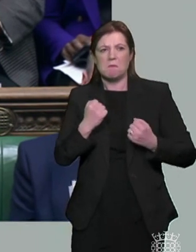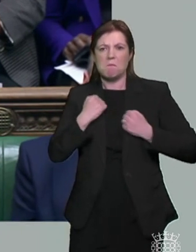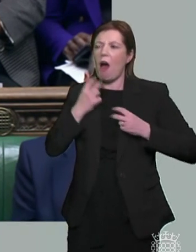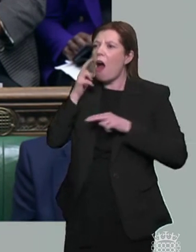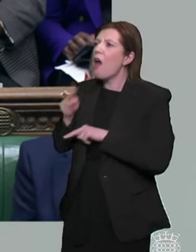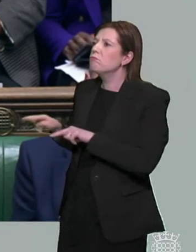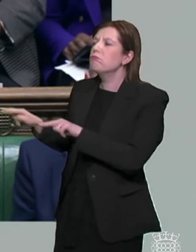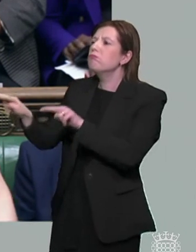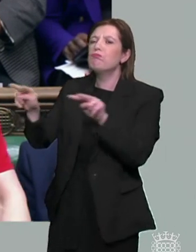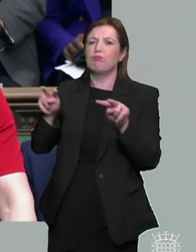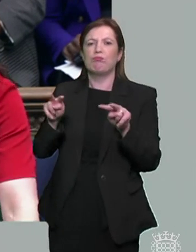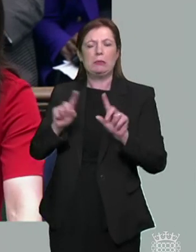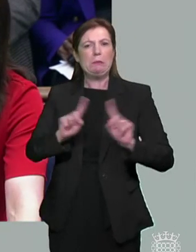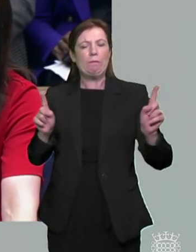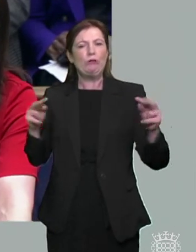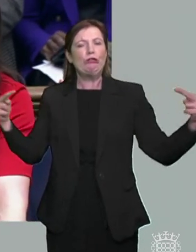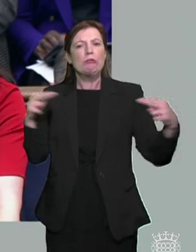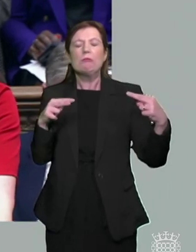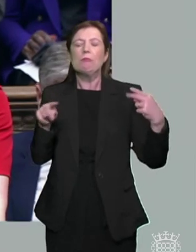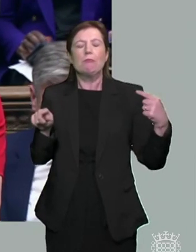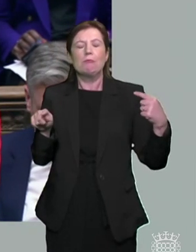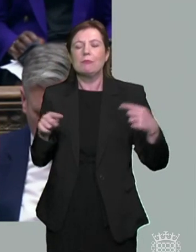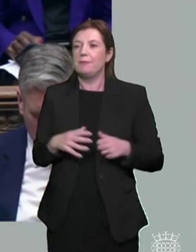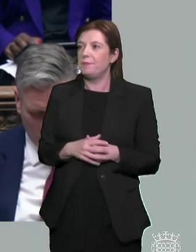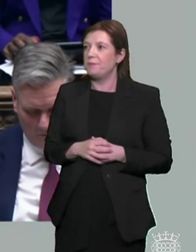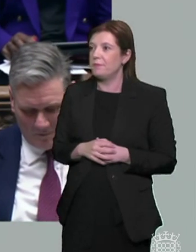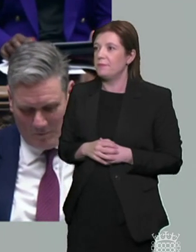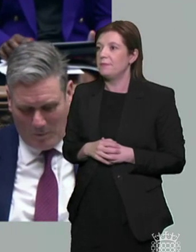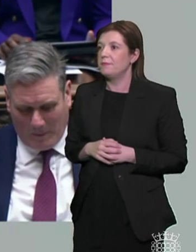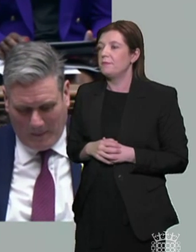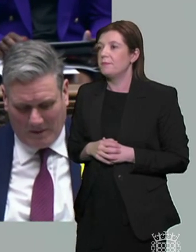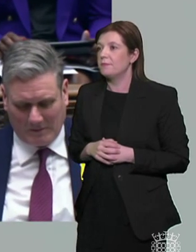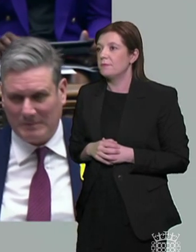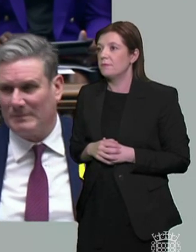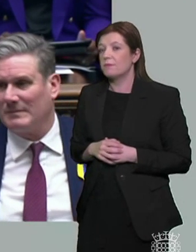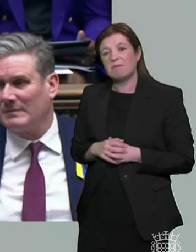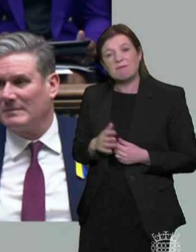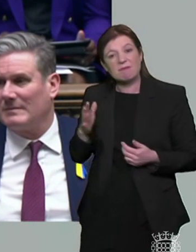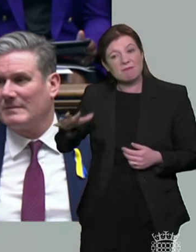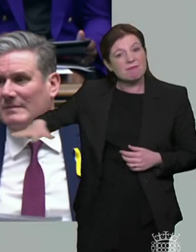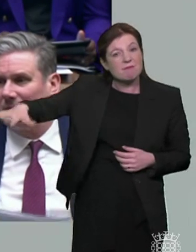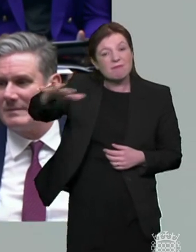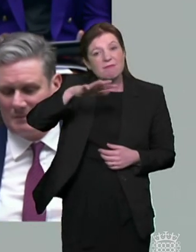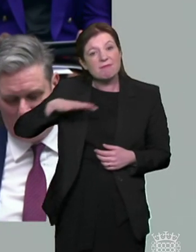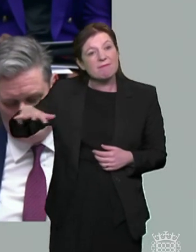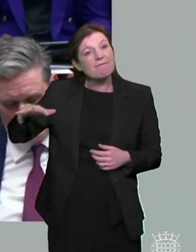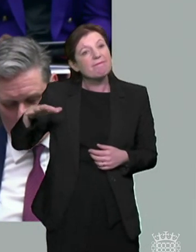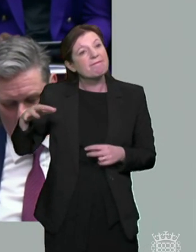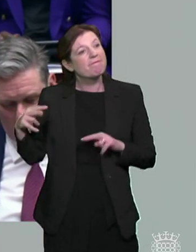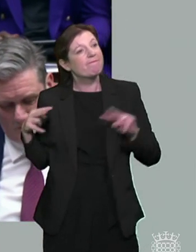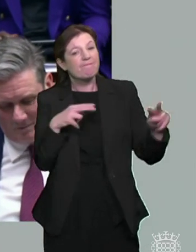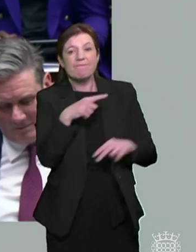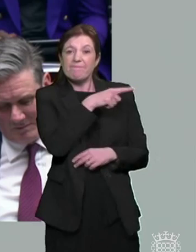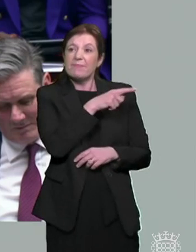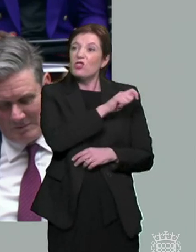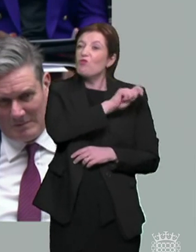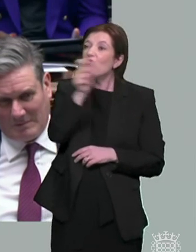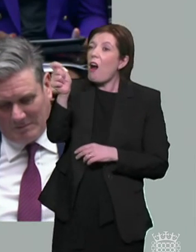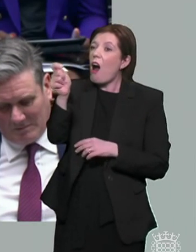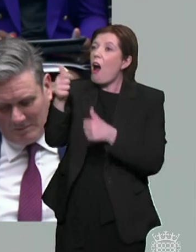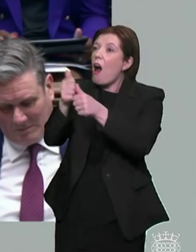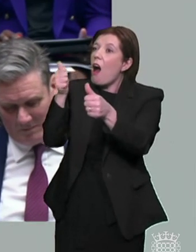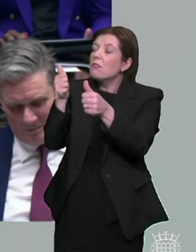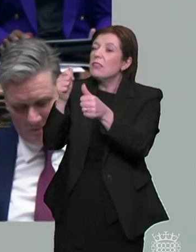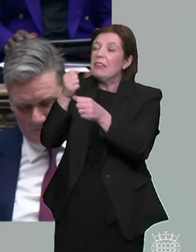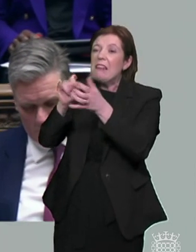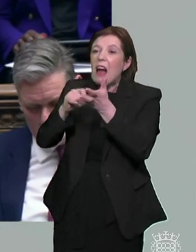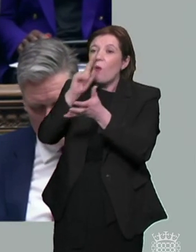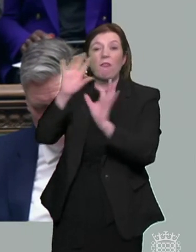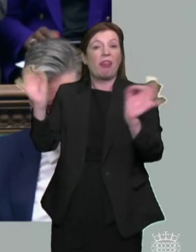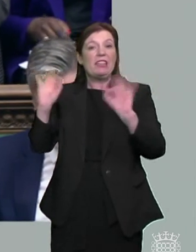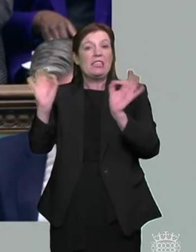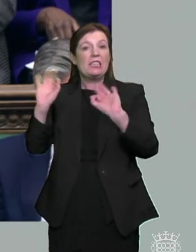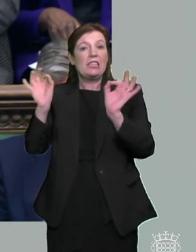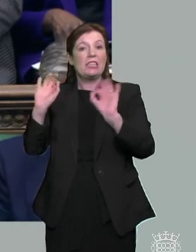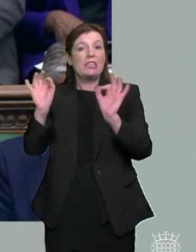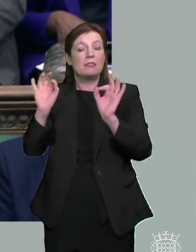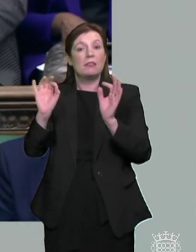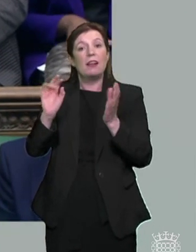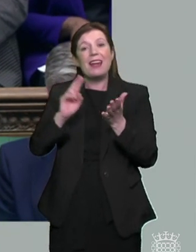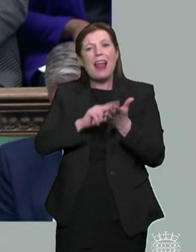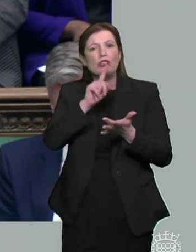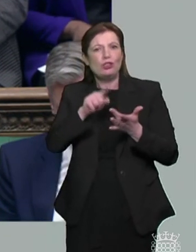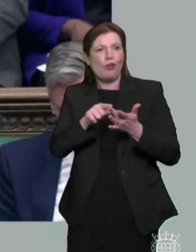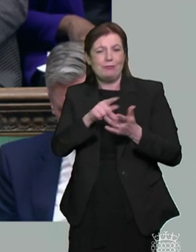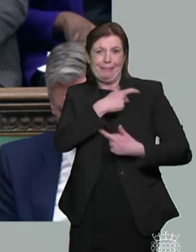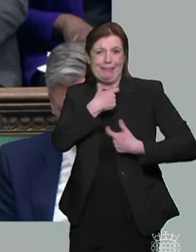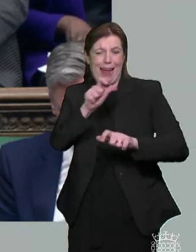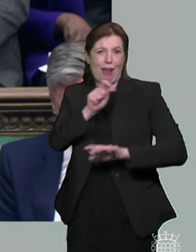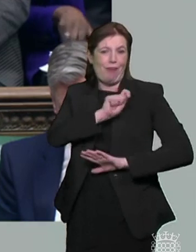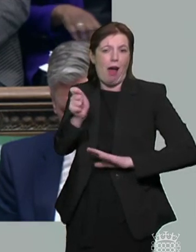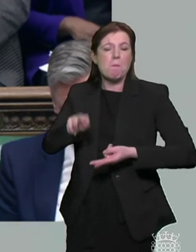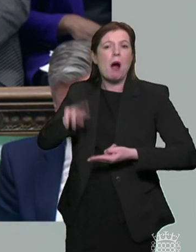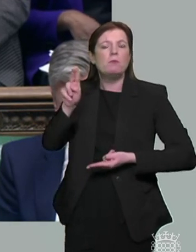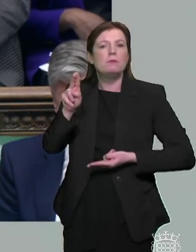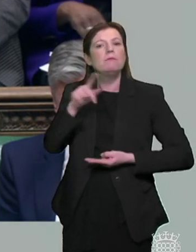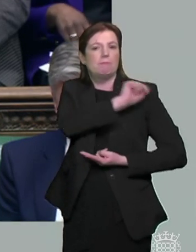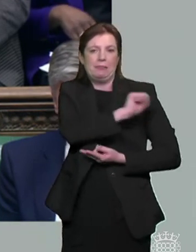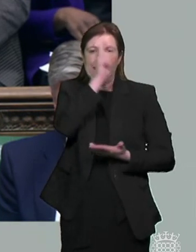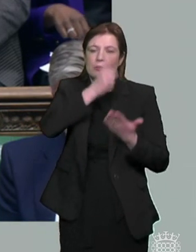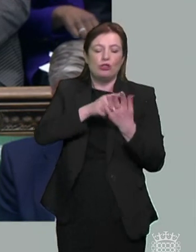The actual reality is that the Chancellor’s failure to back a windfall tax, and his stubborn desire to pursue a national insurance tax rise, are the wrong choices.